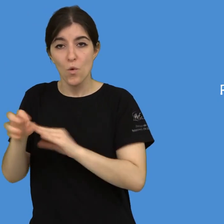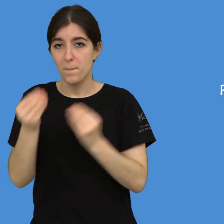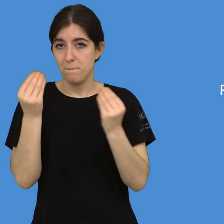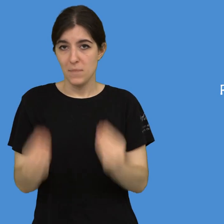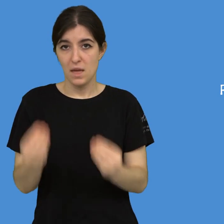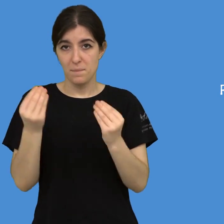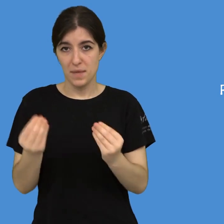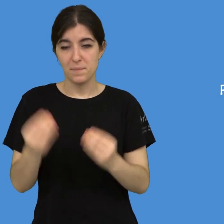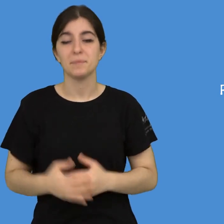bien